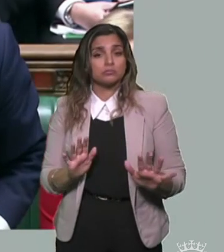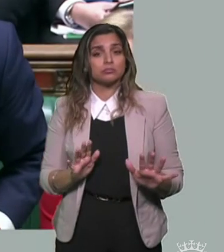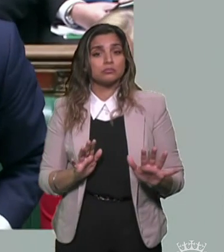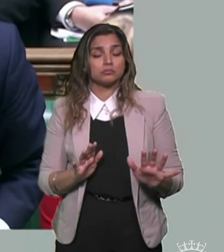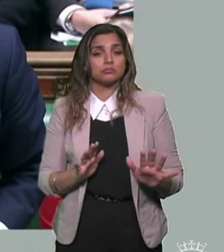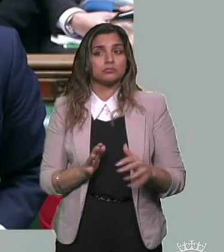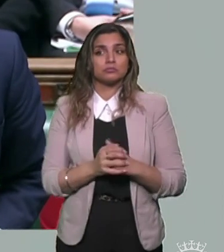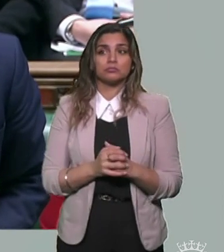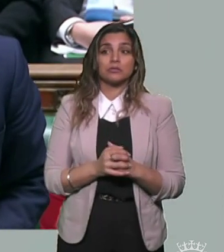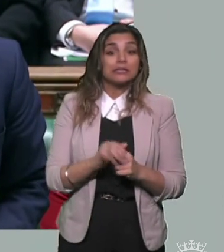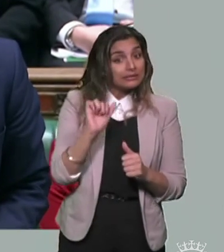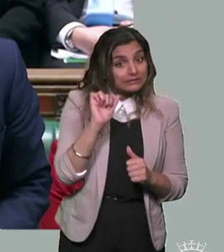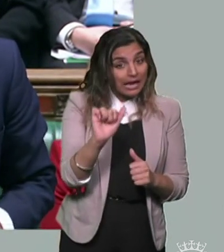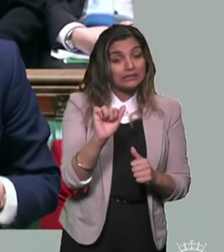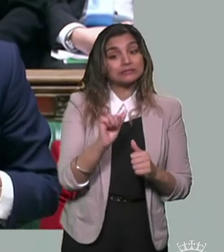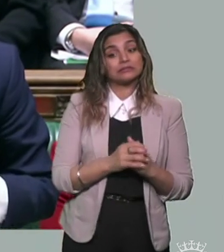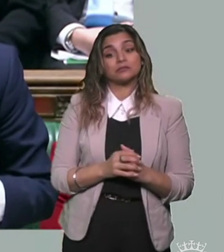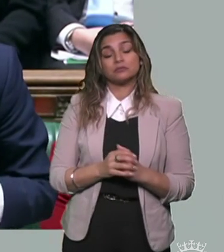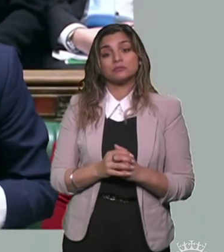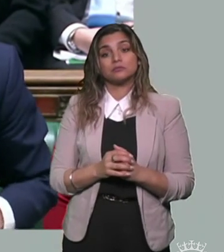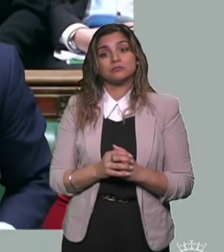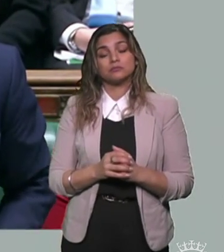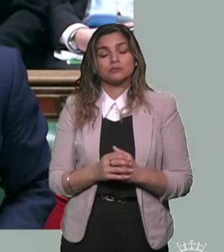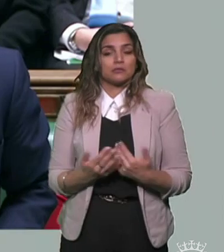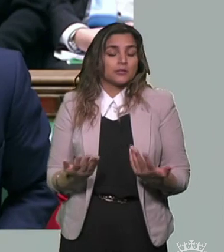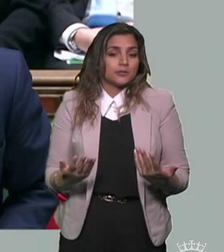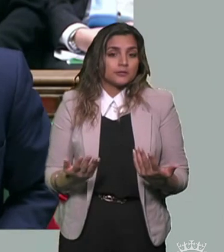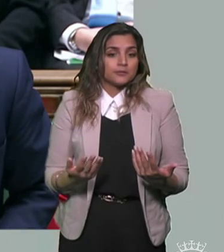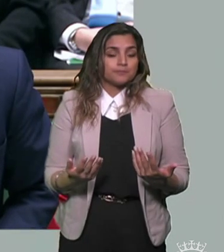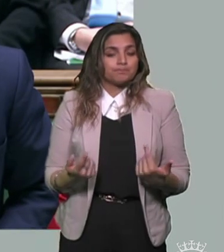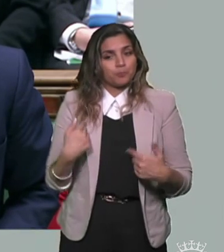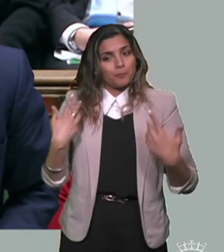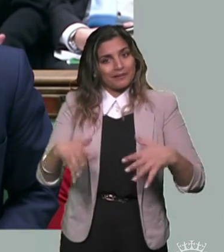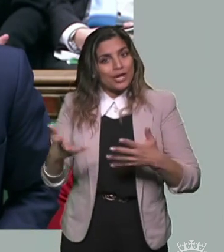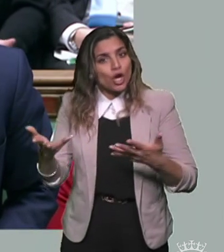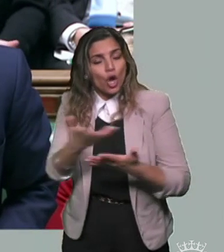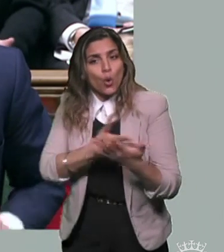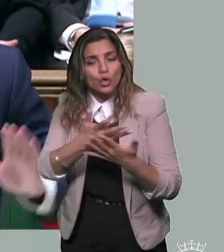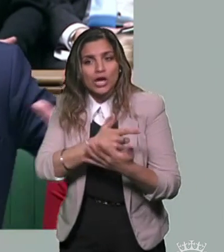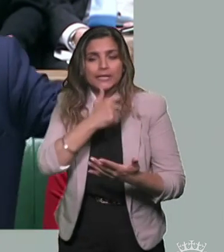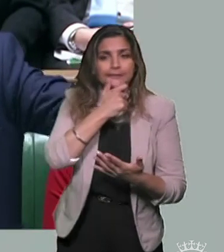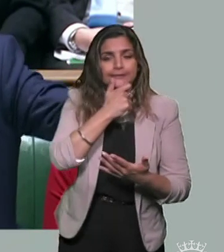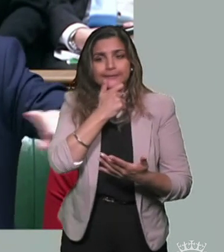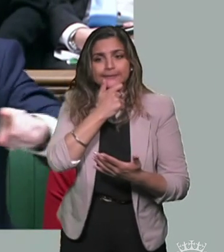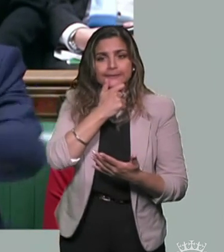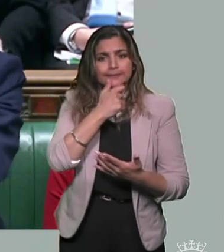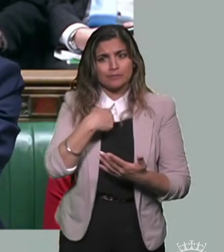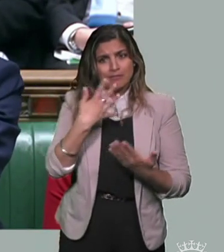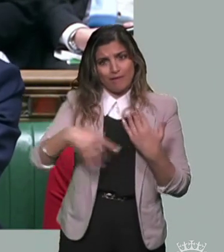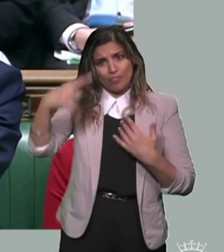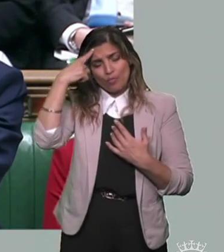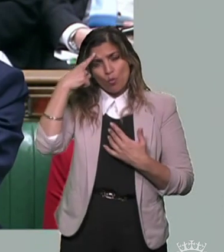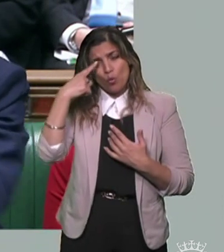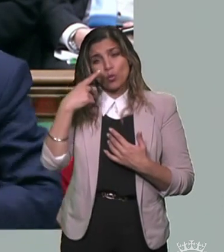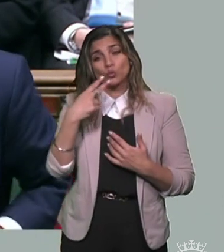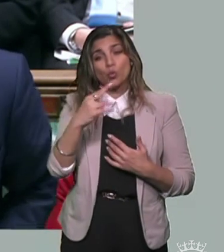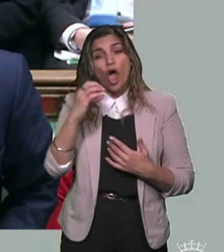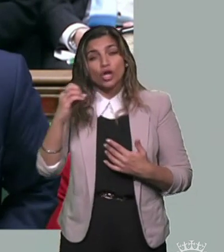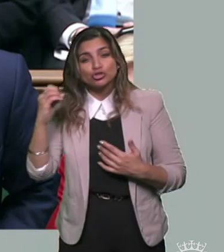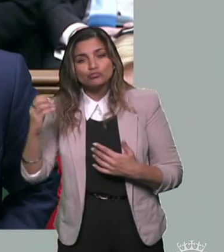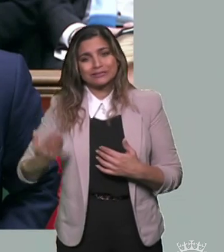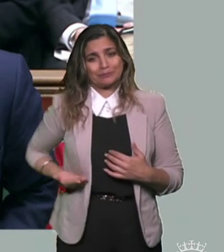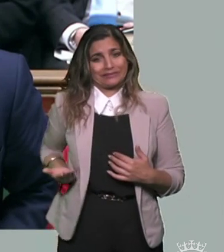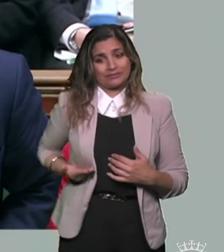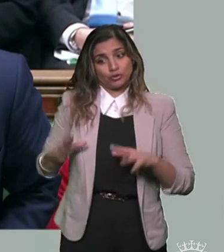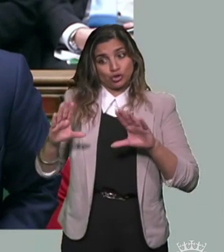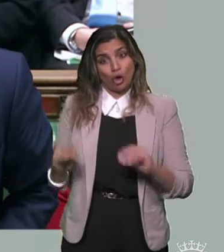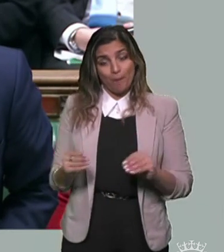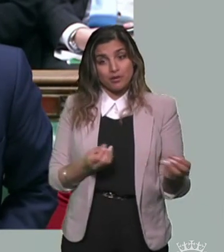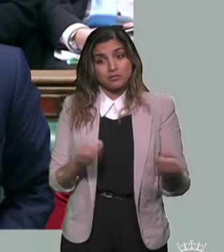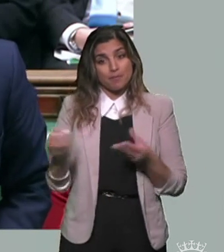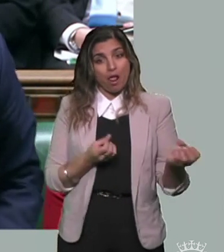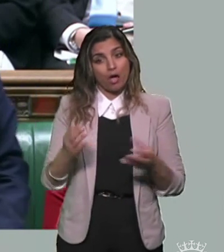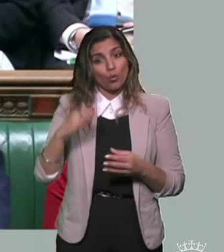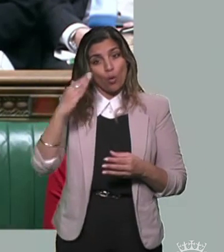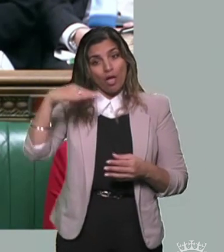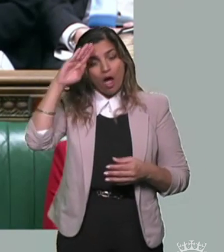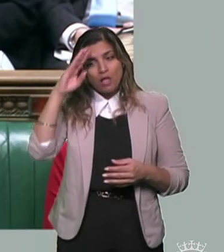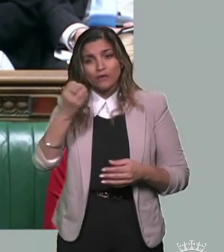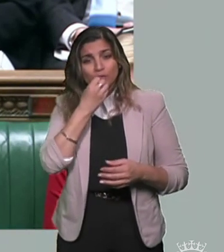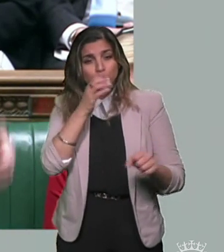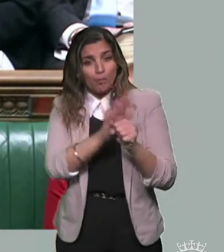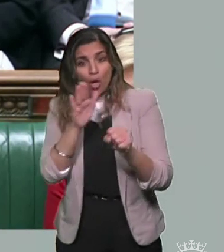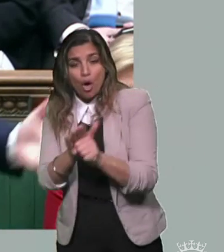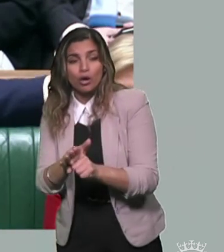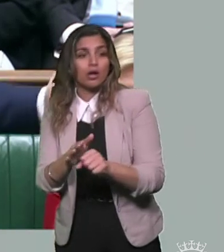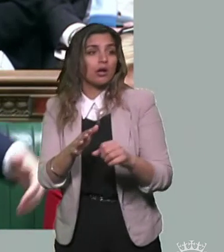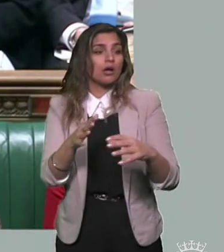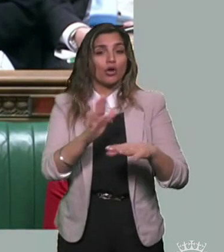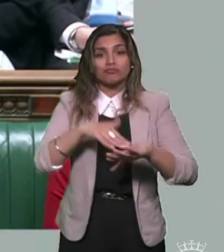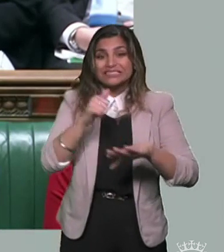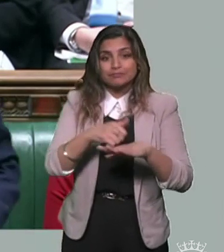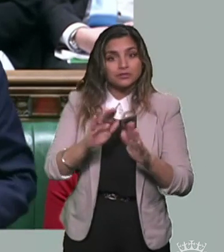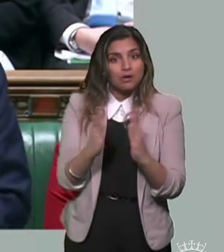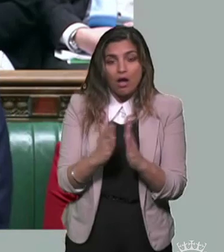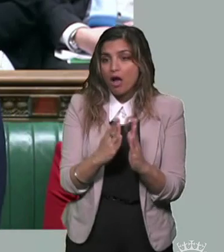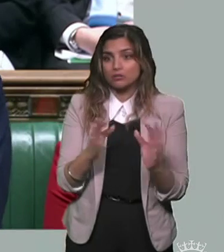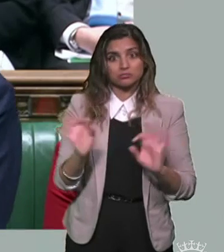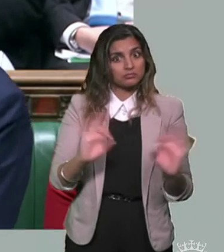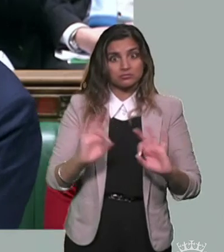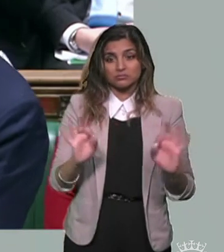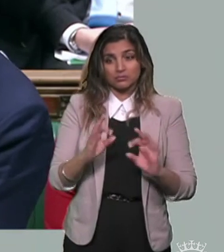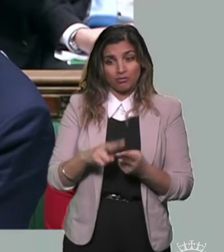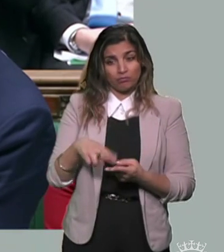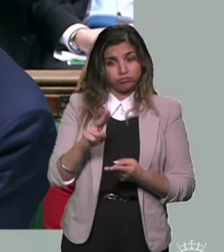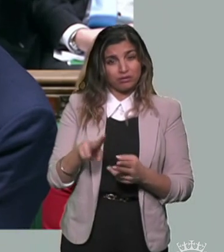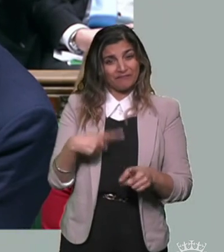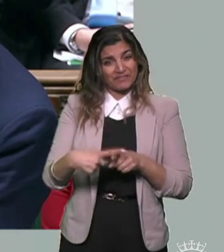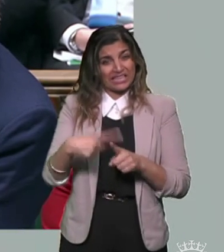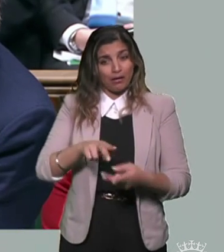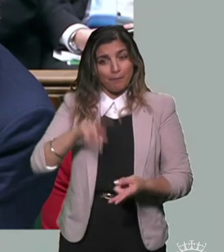Yes, I never thought, when we negotiated, that it would mean 200 businesses would stop supplying Northern Ireland, foods being blocked and Christmas cards being surcharged.